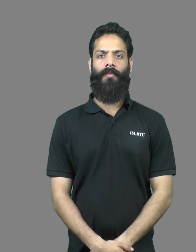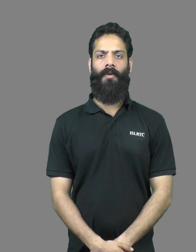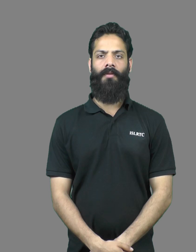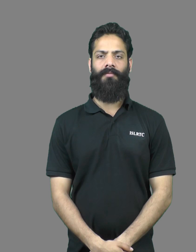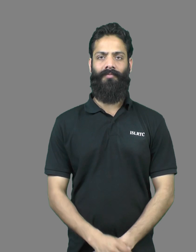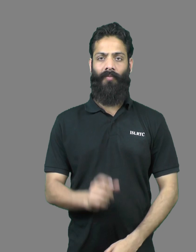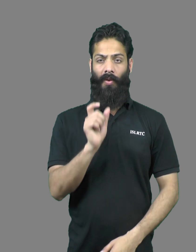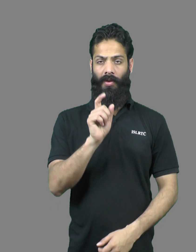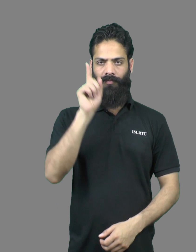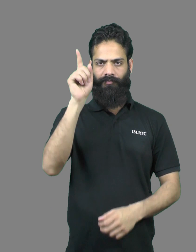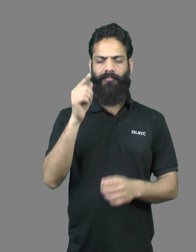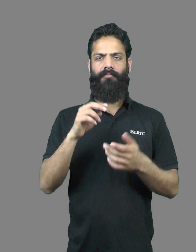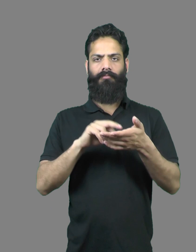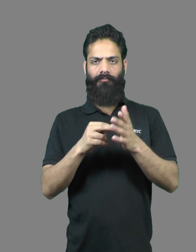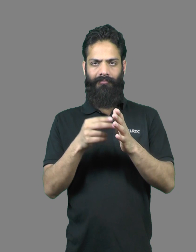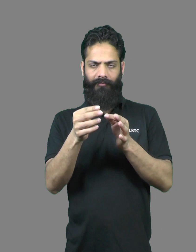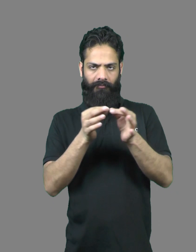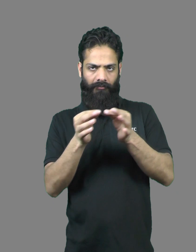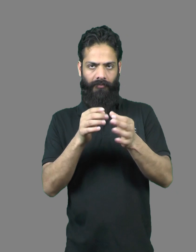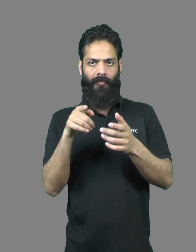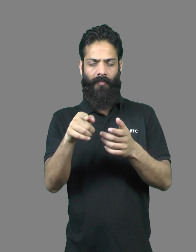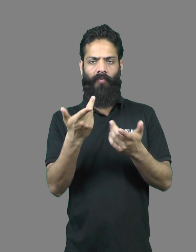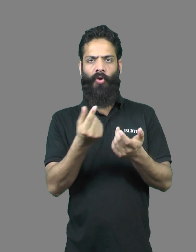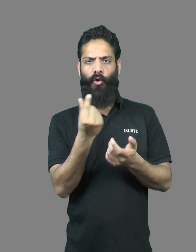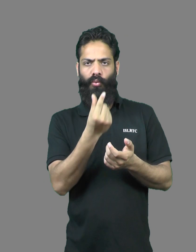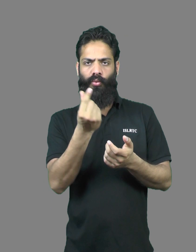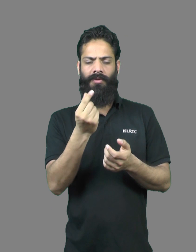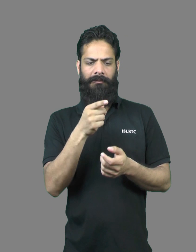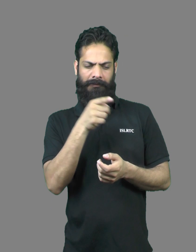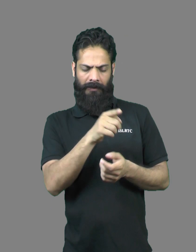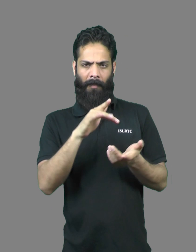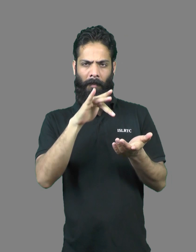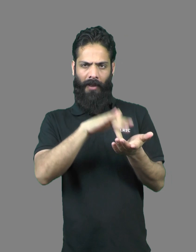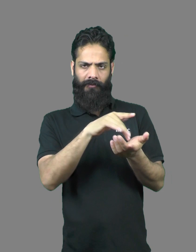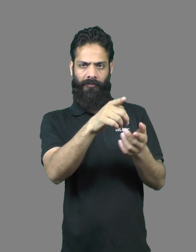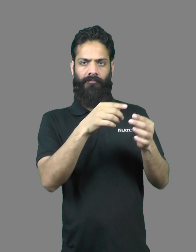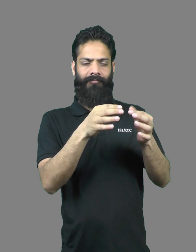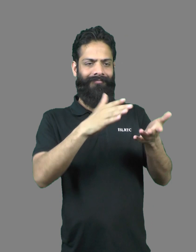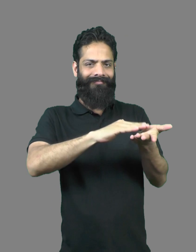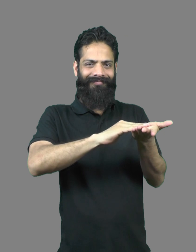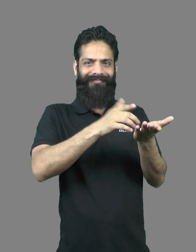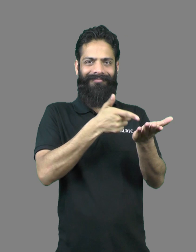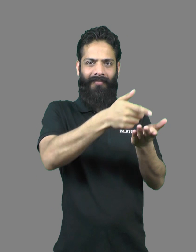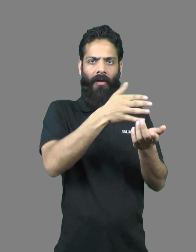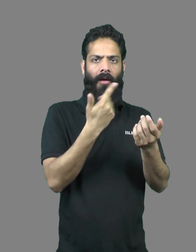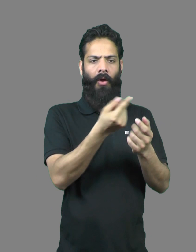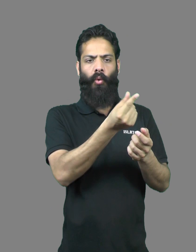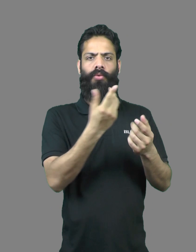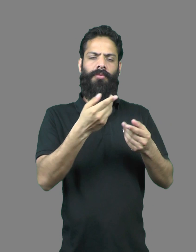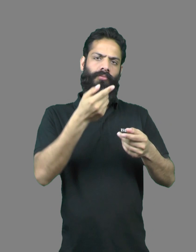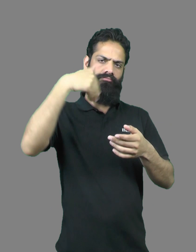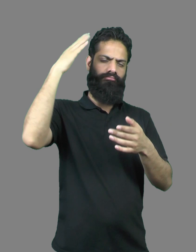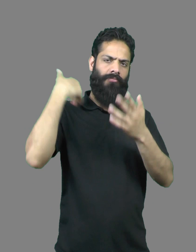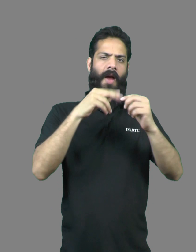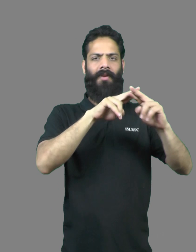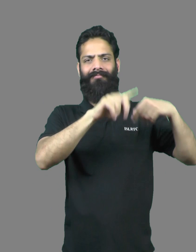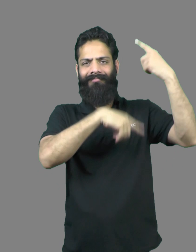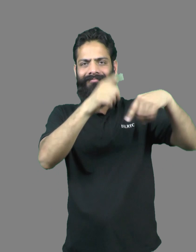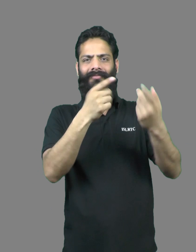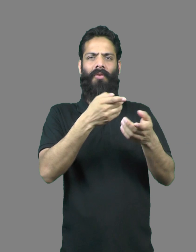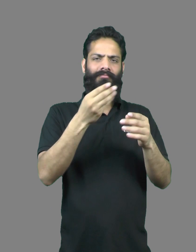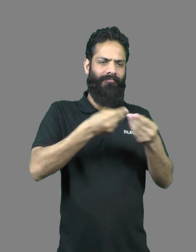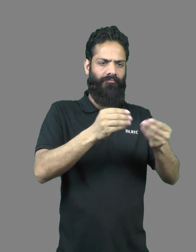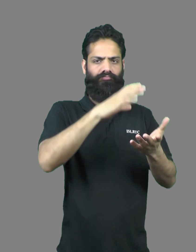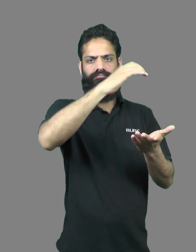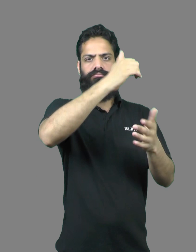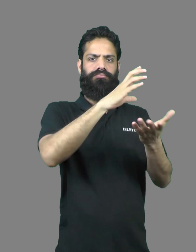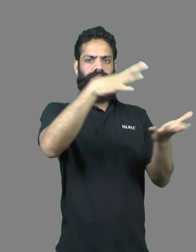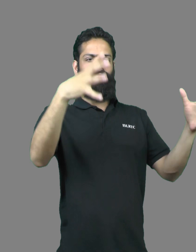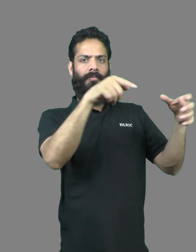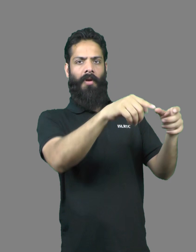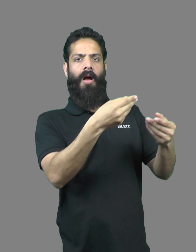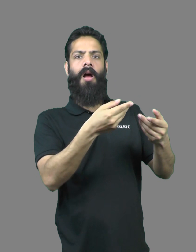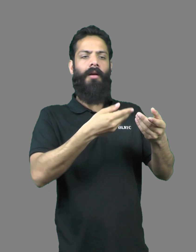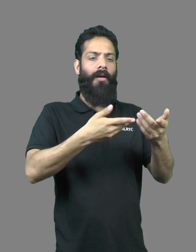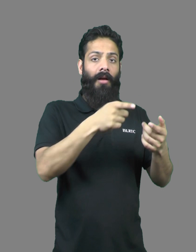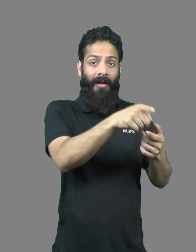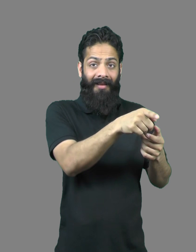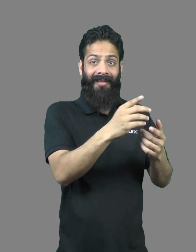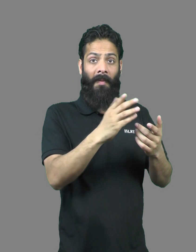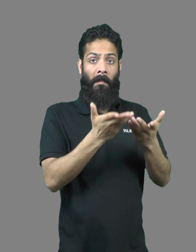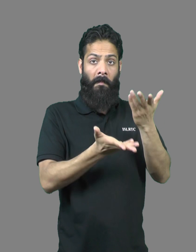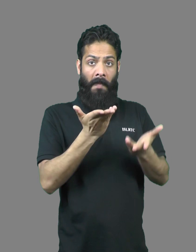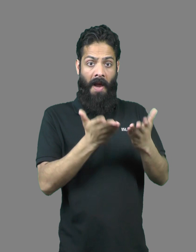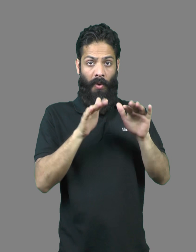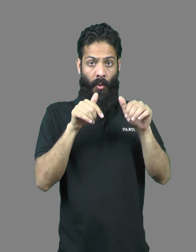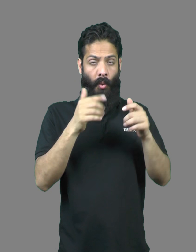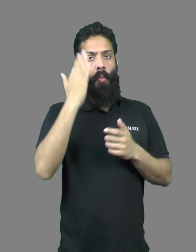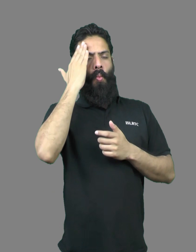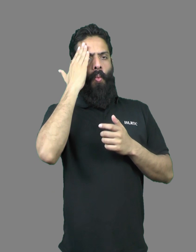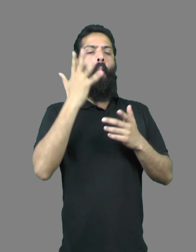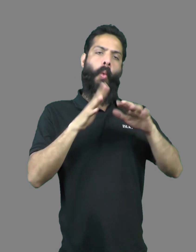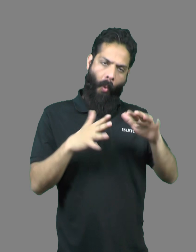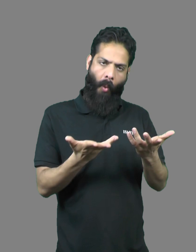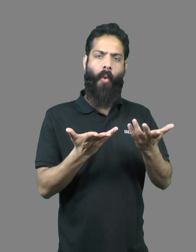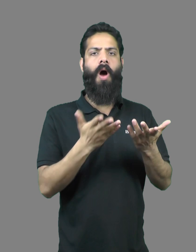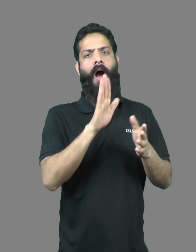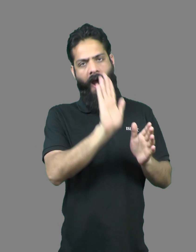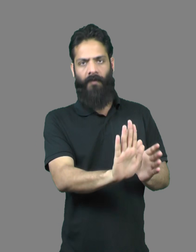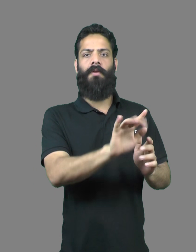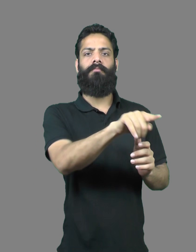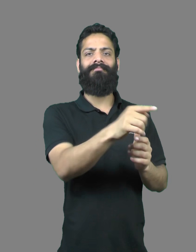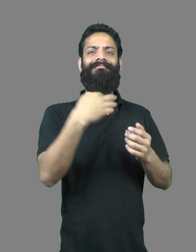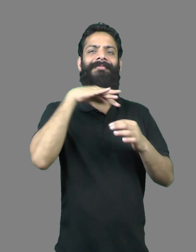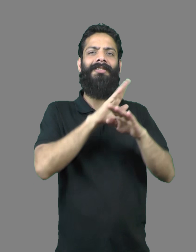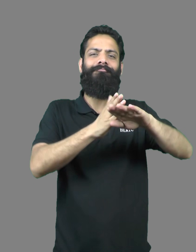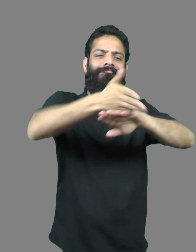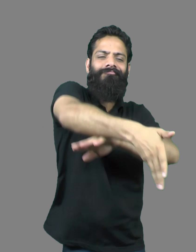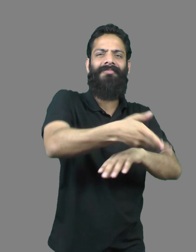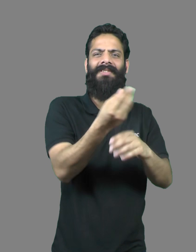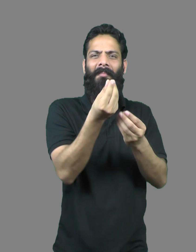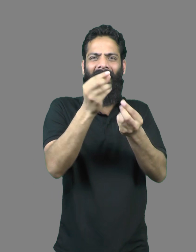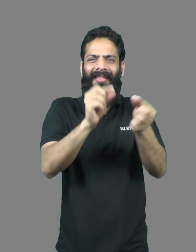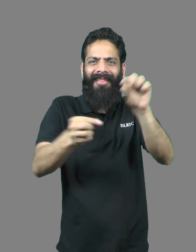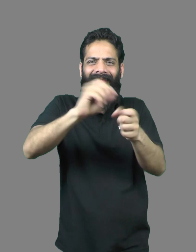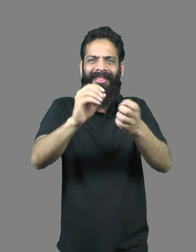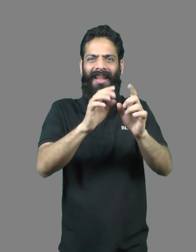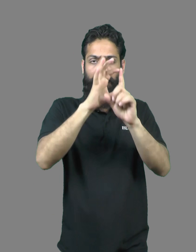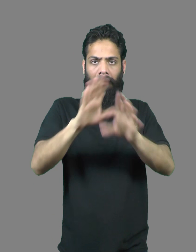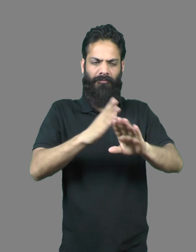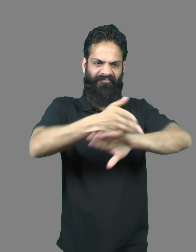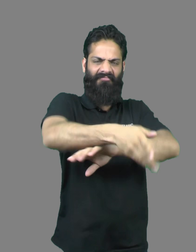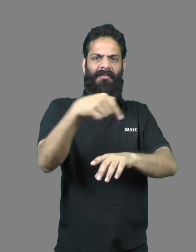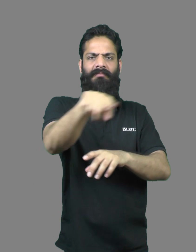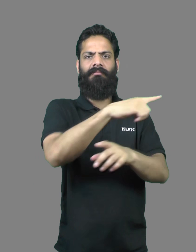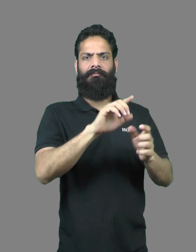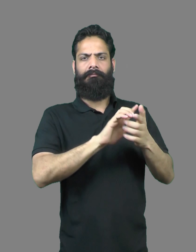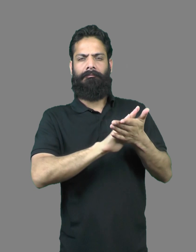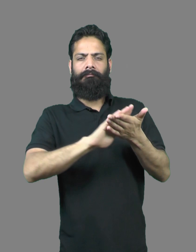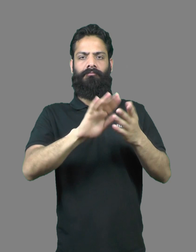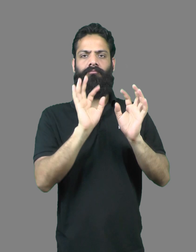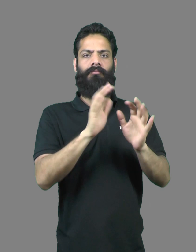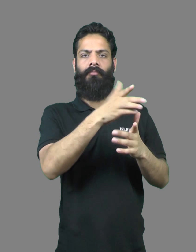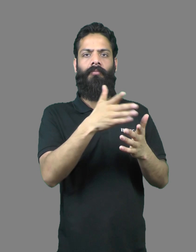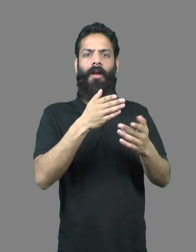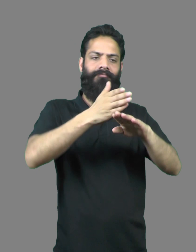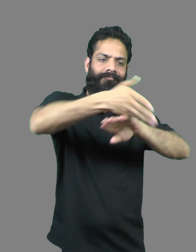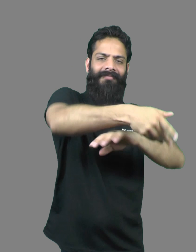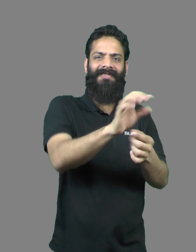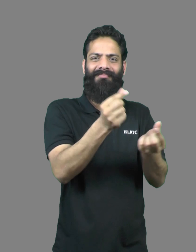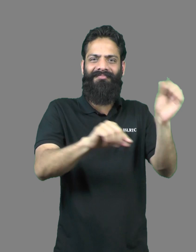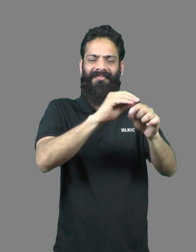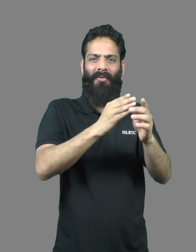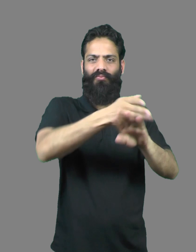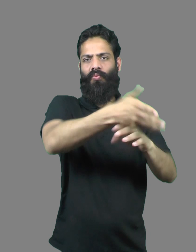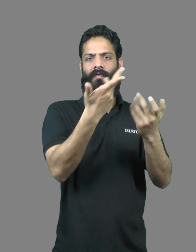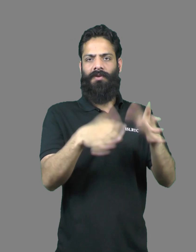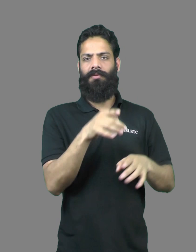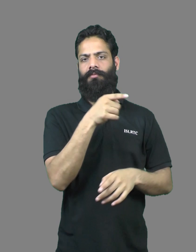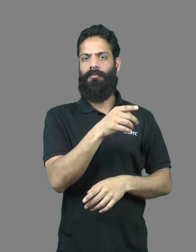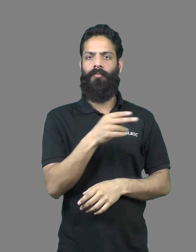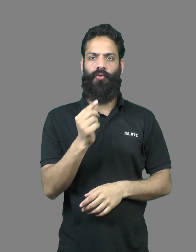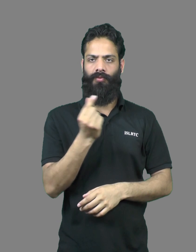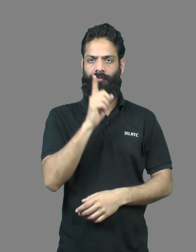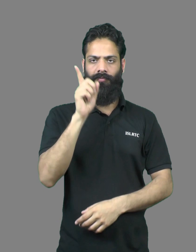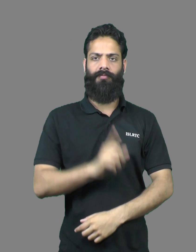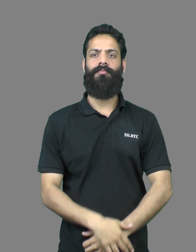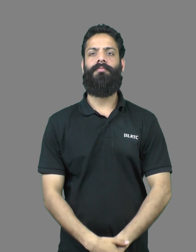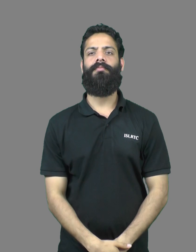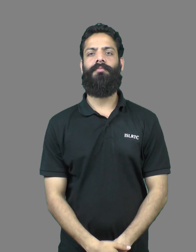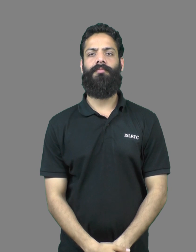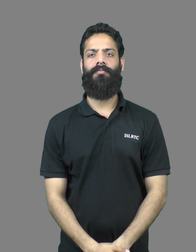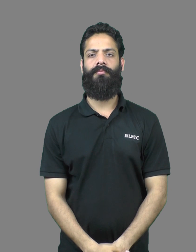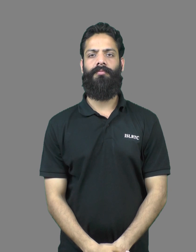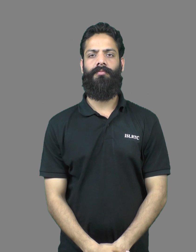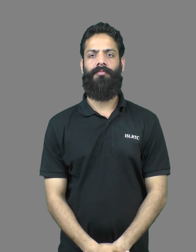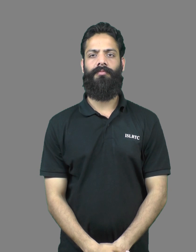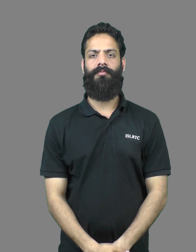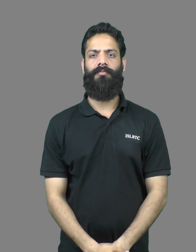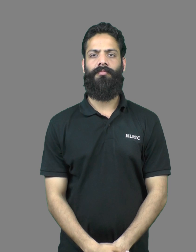Brownfield